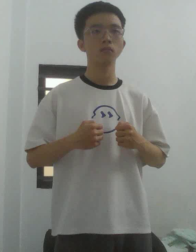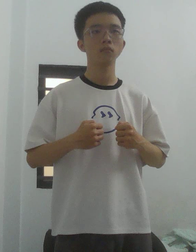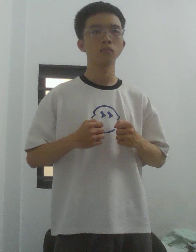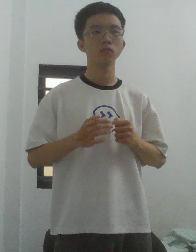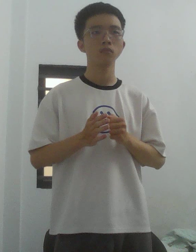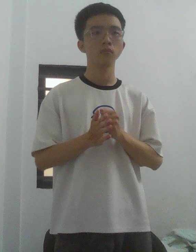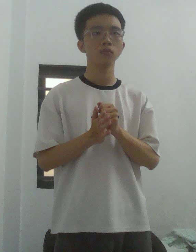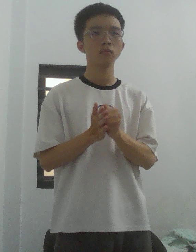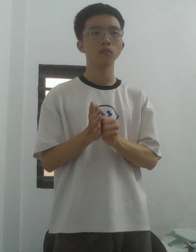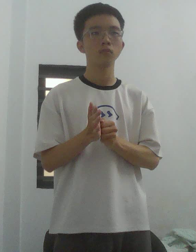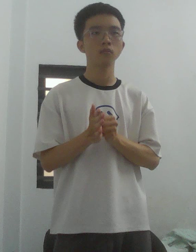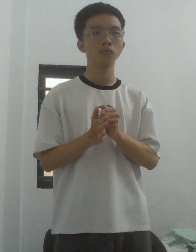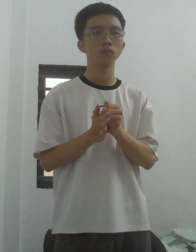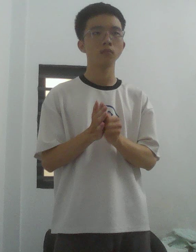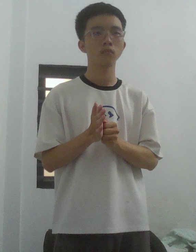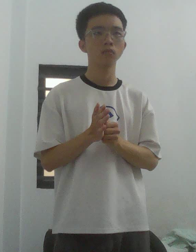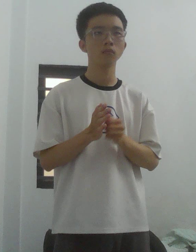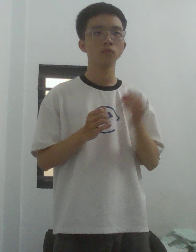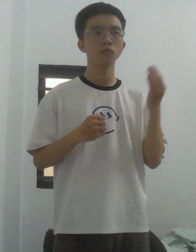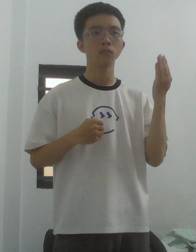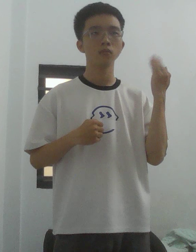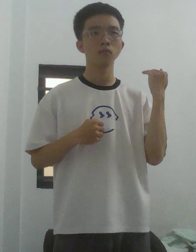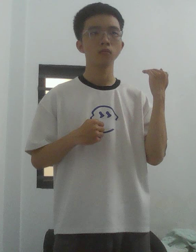thang truoc